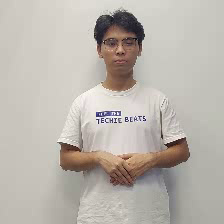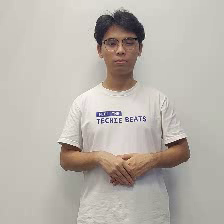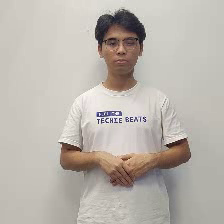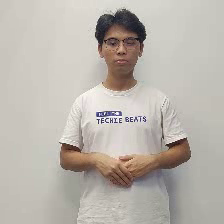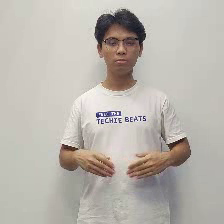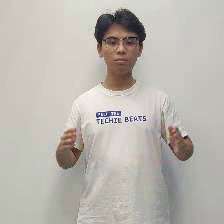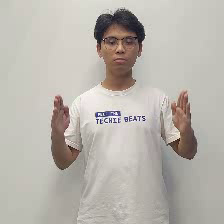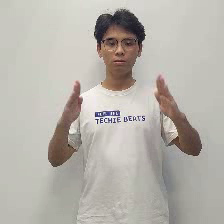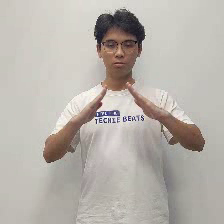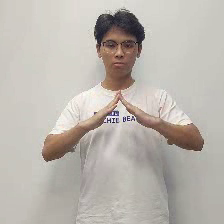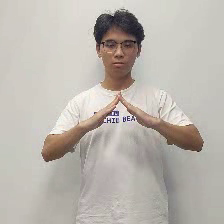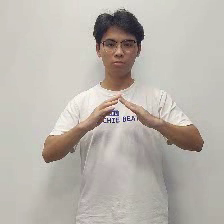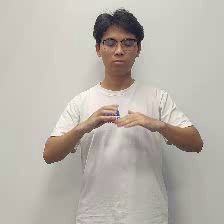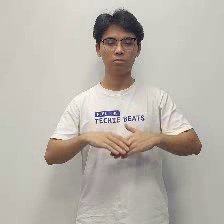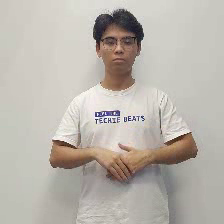Nhà